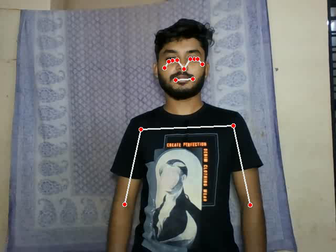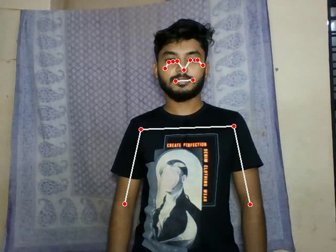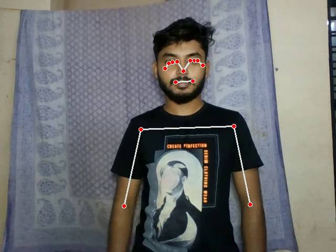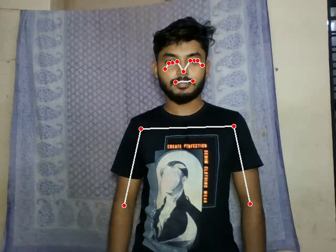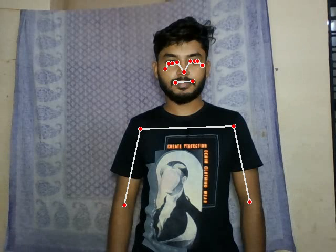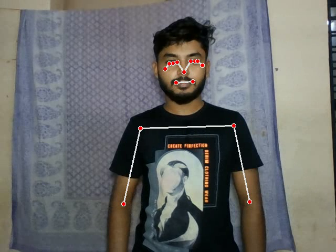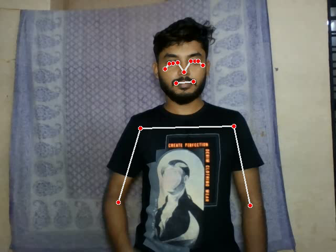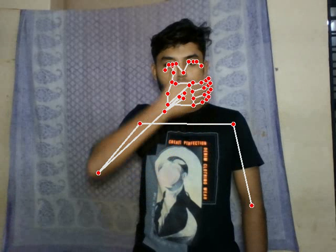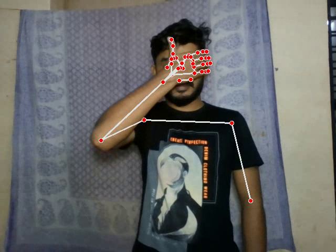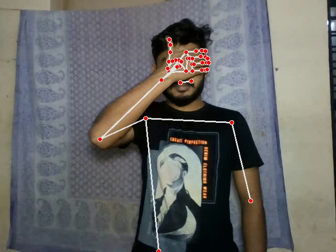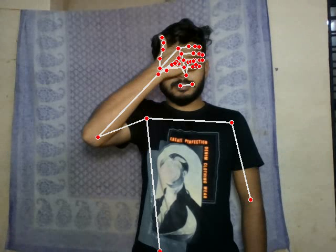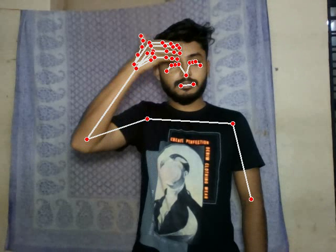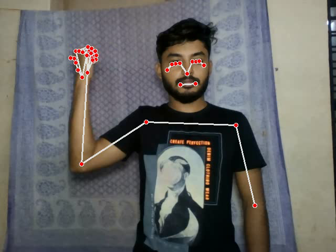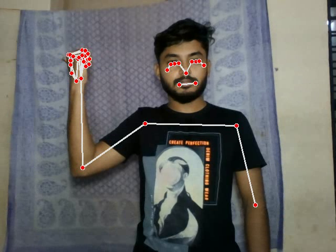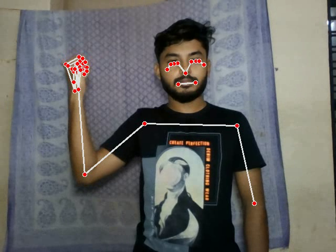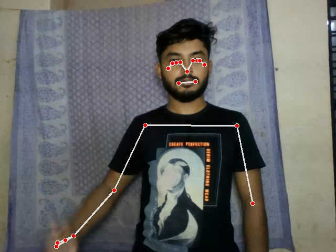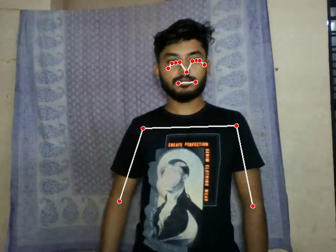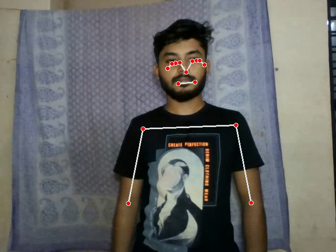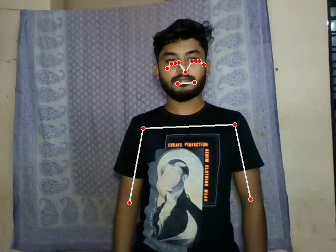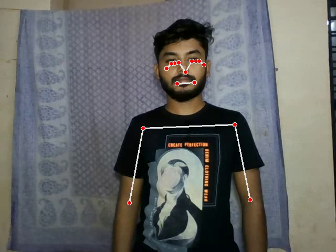forget